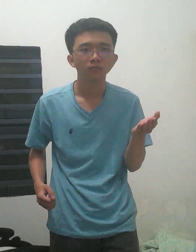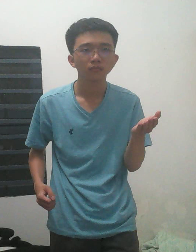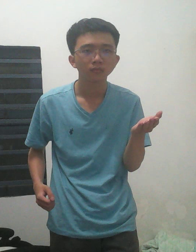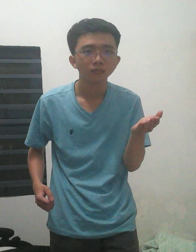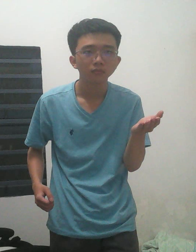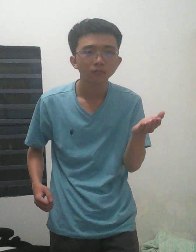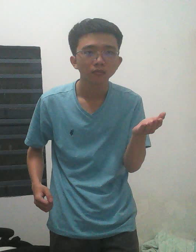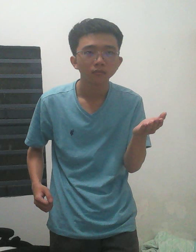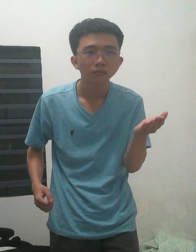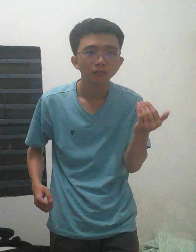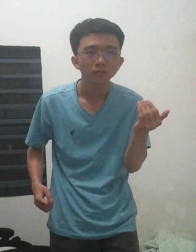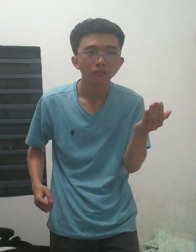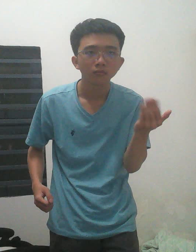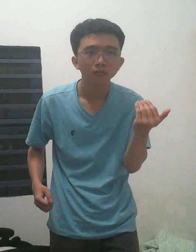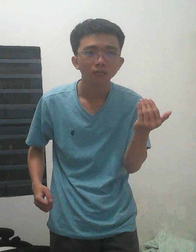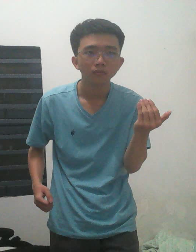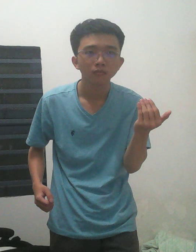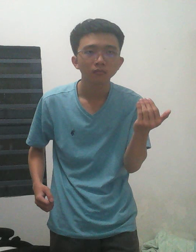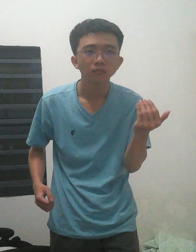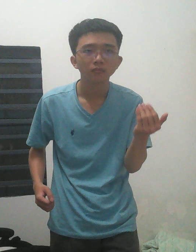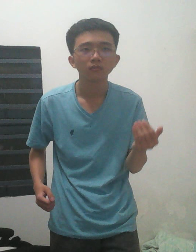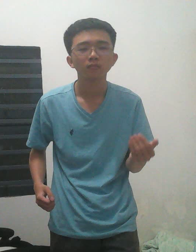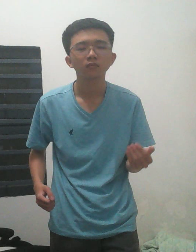yeu cau